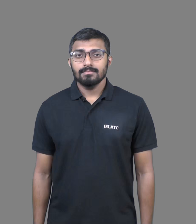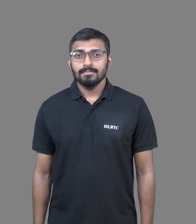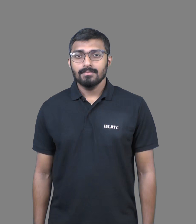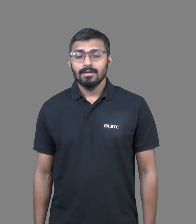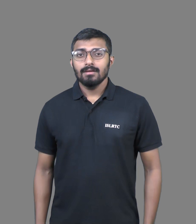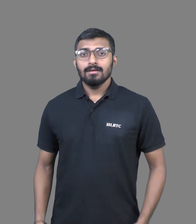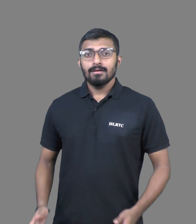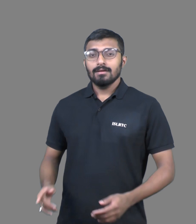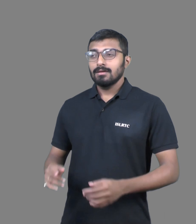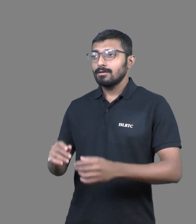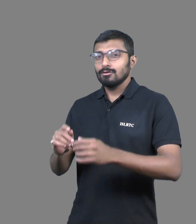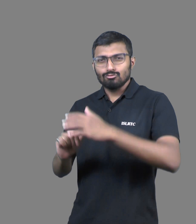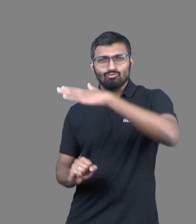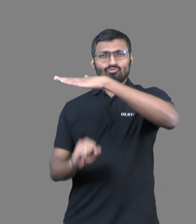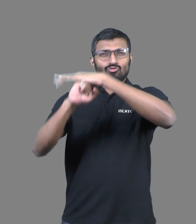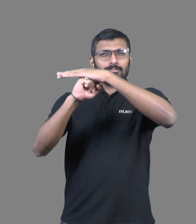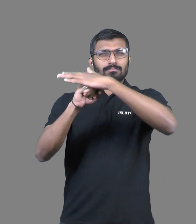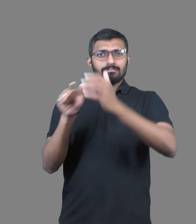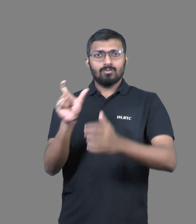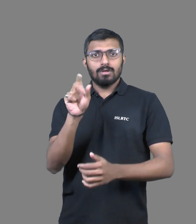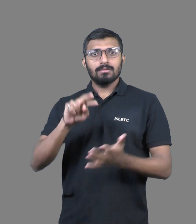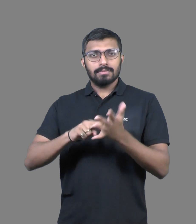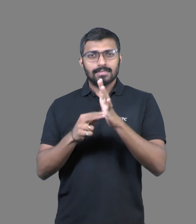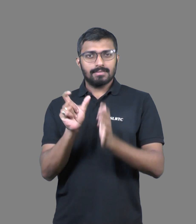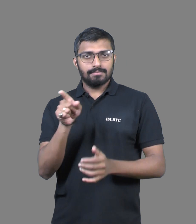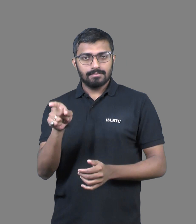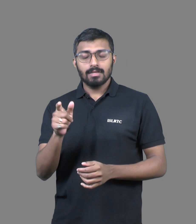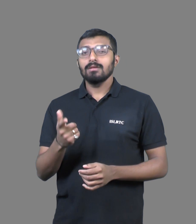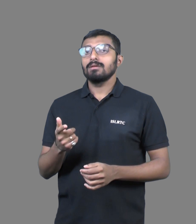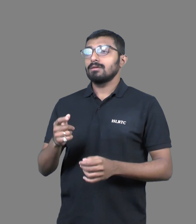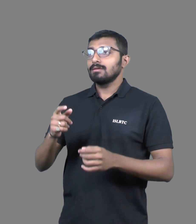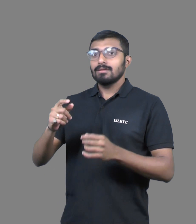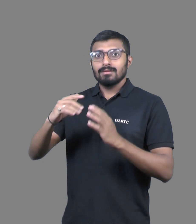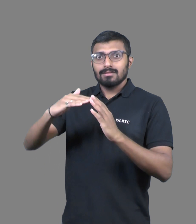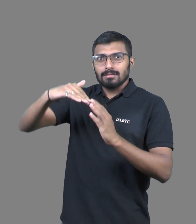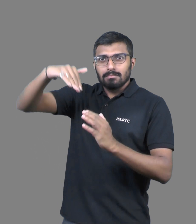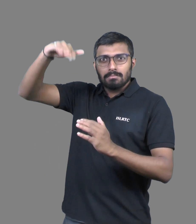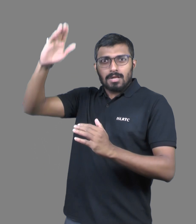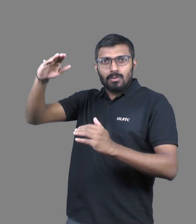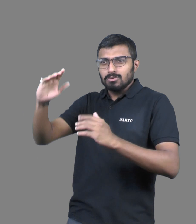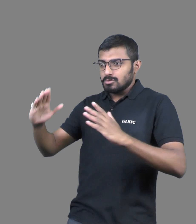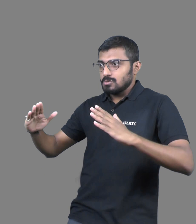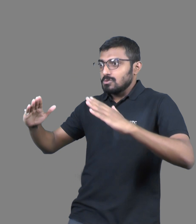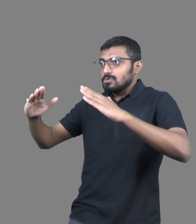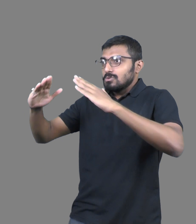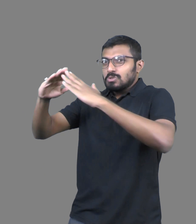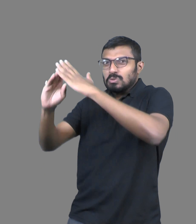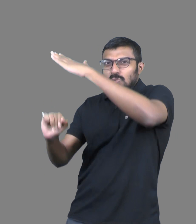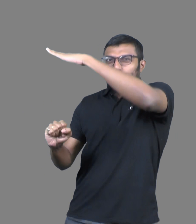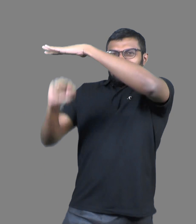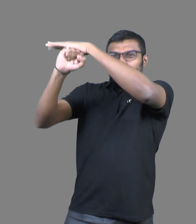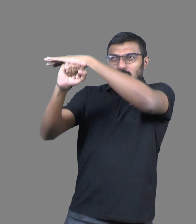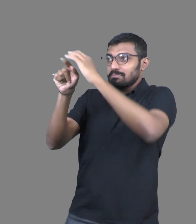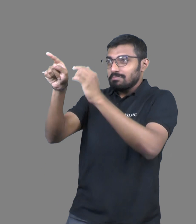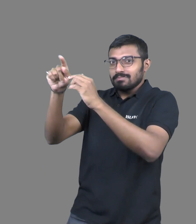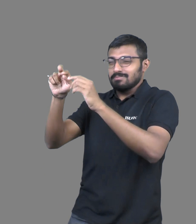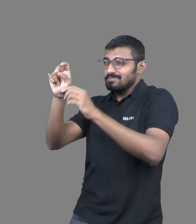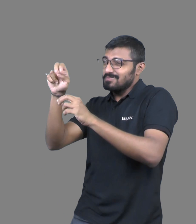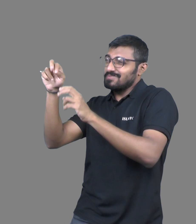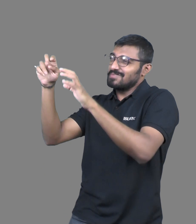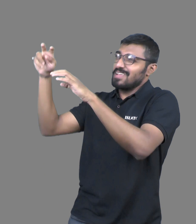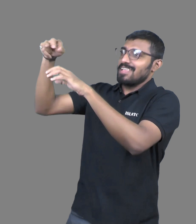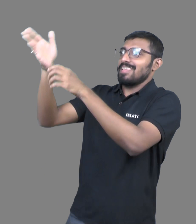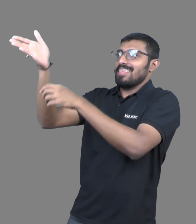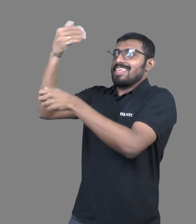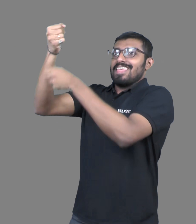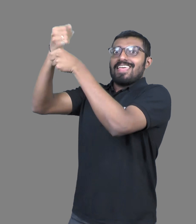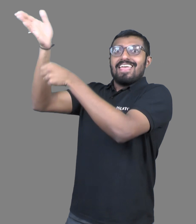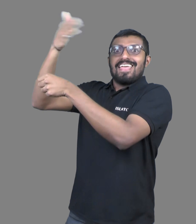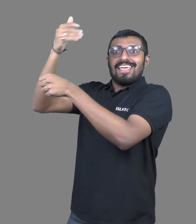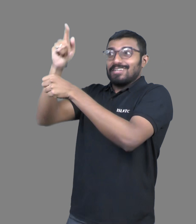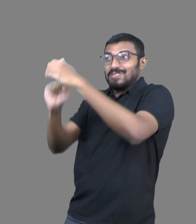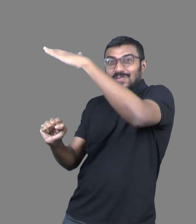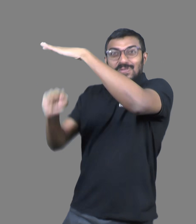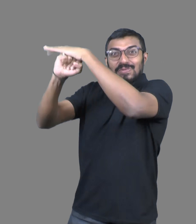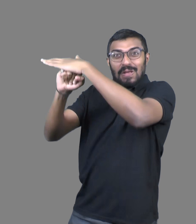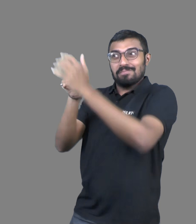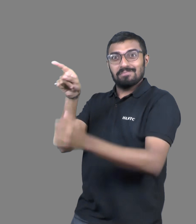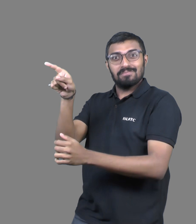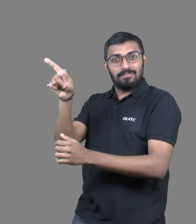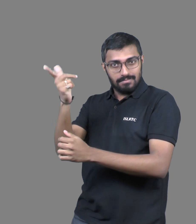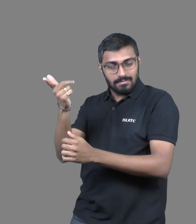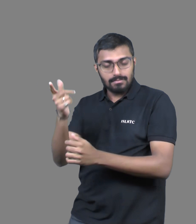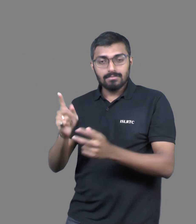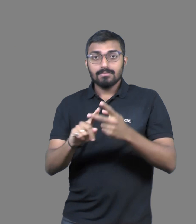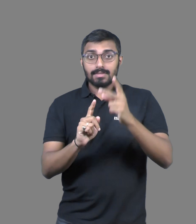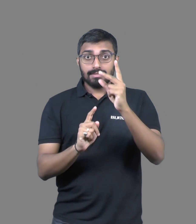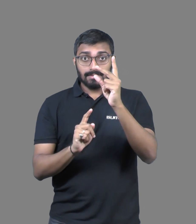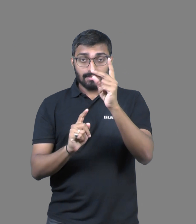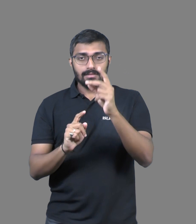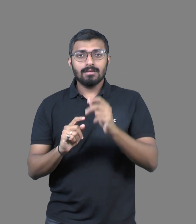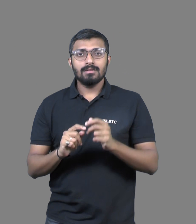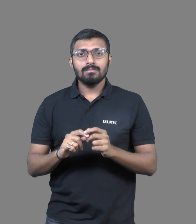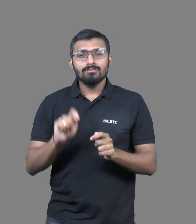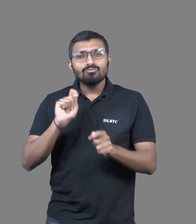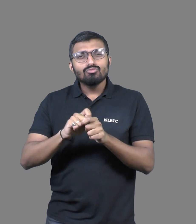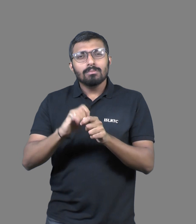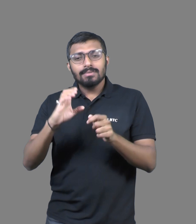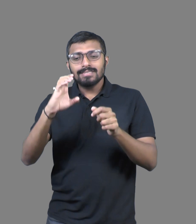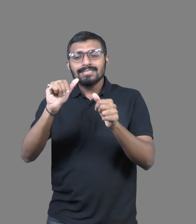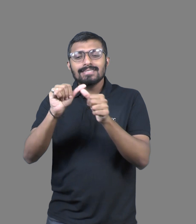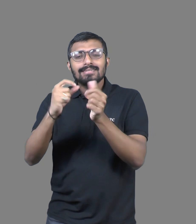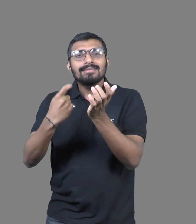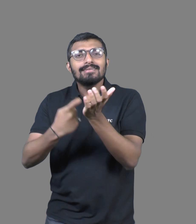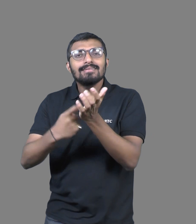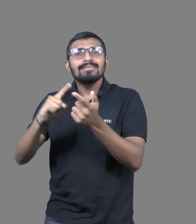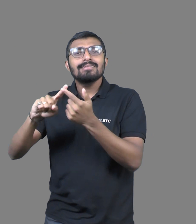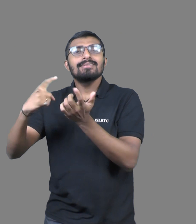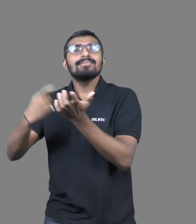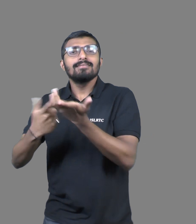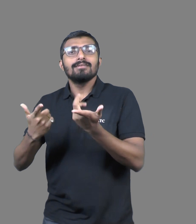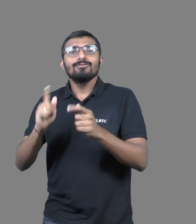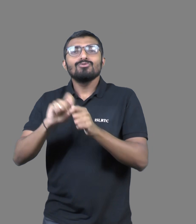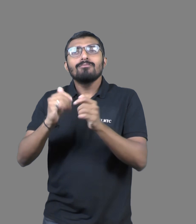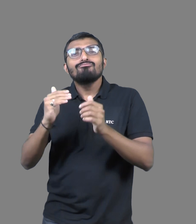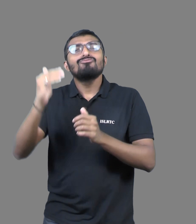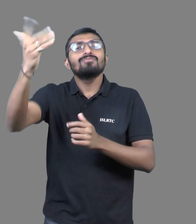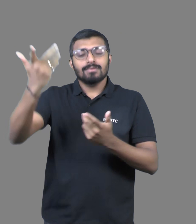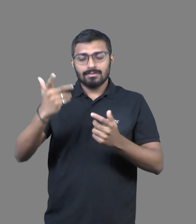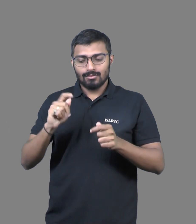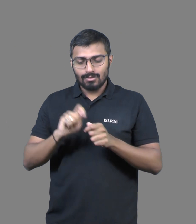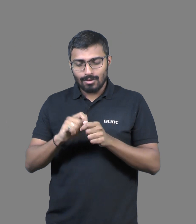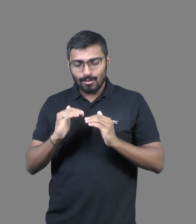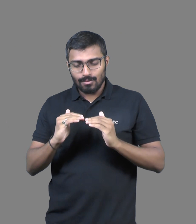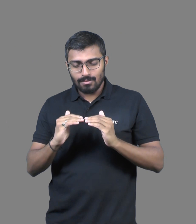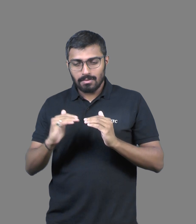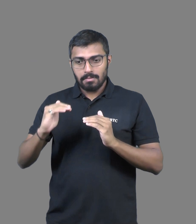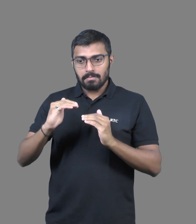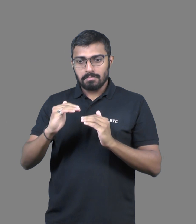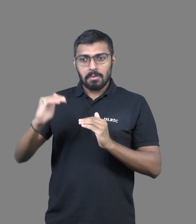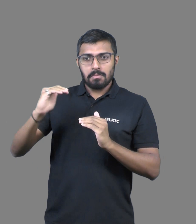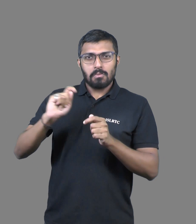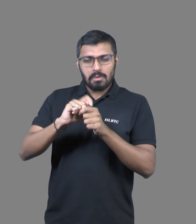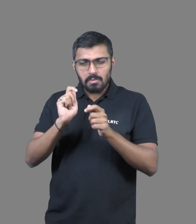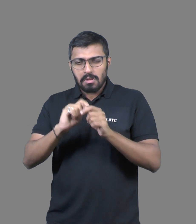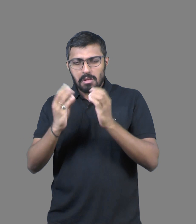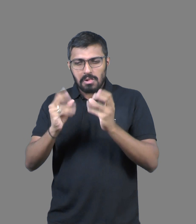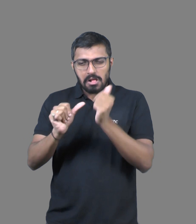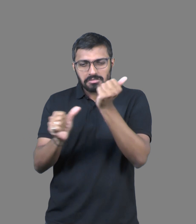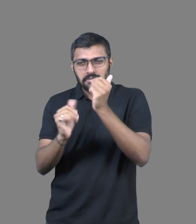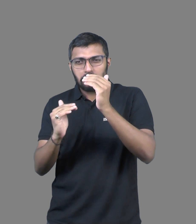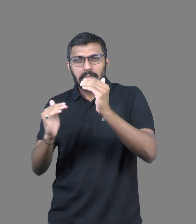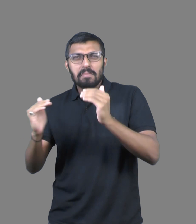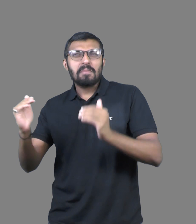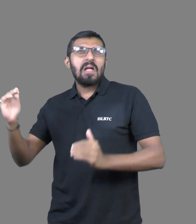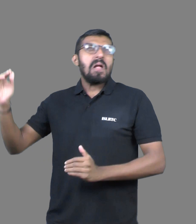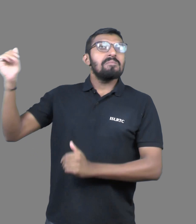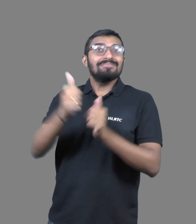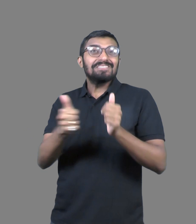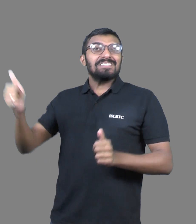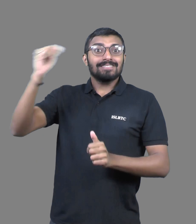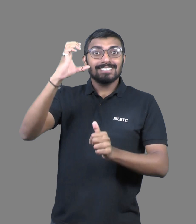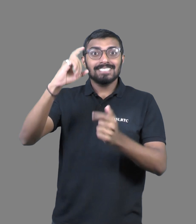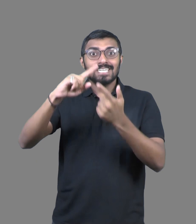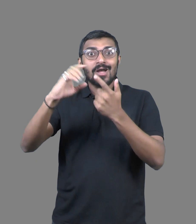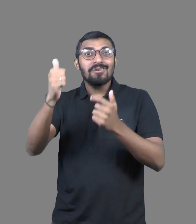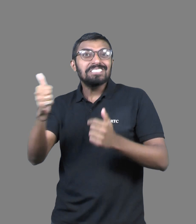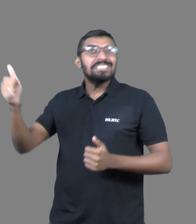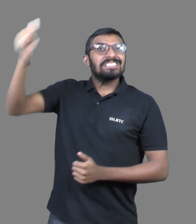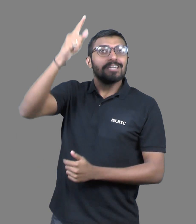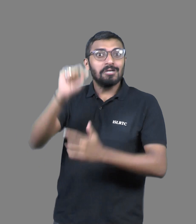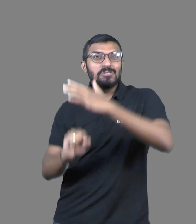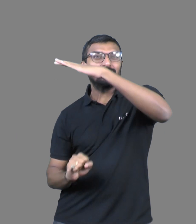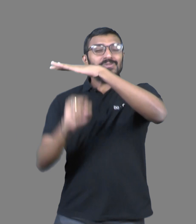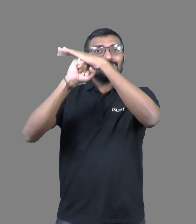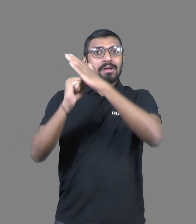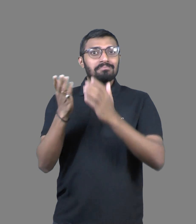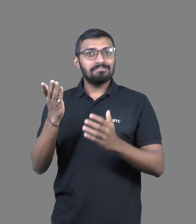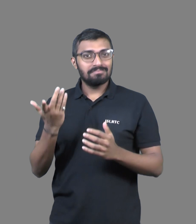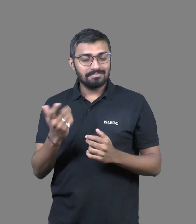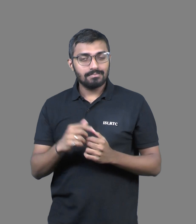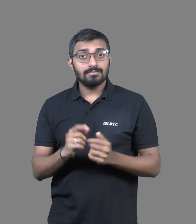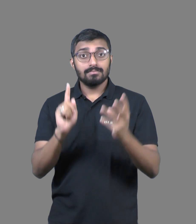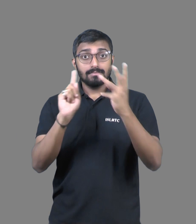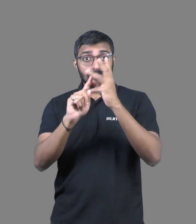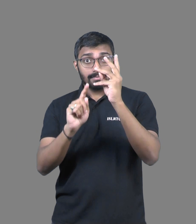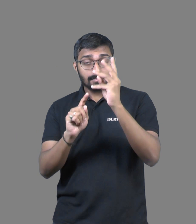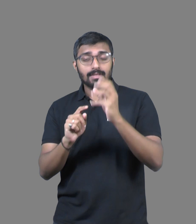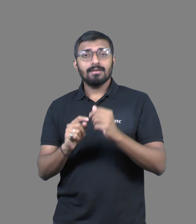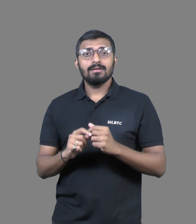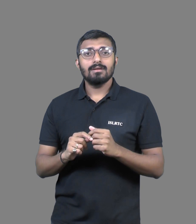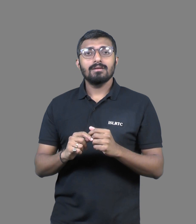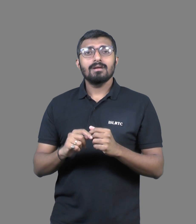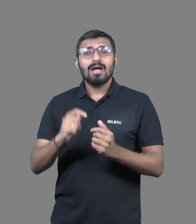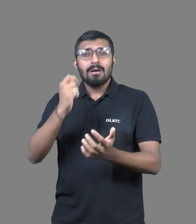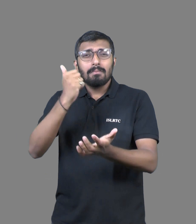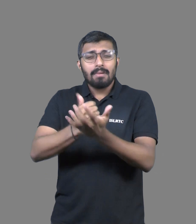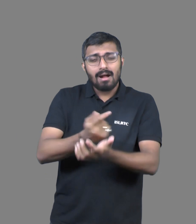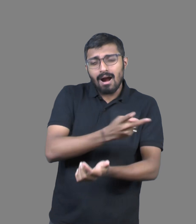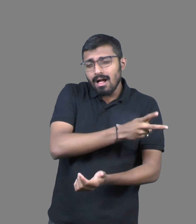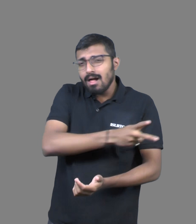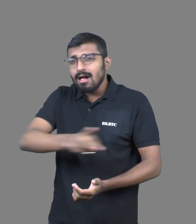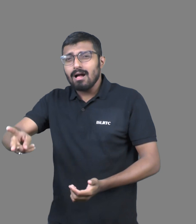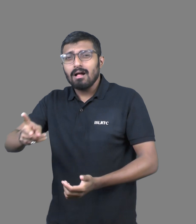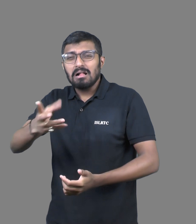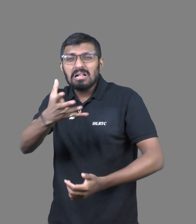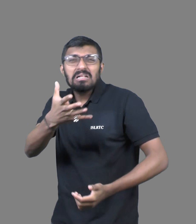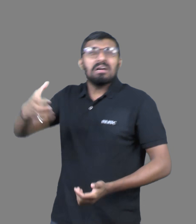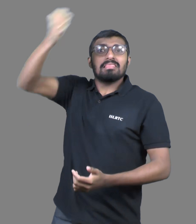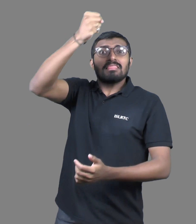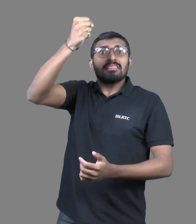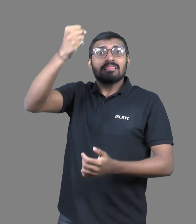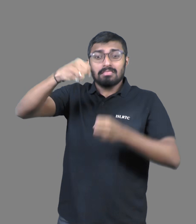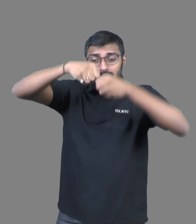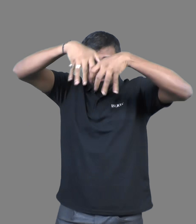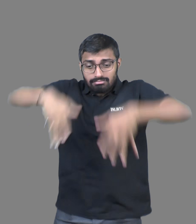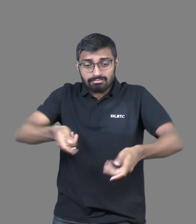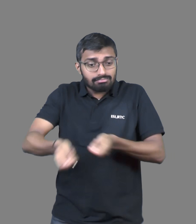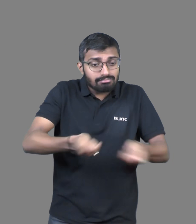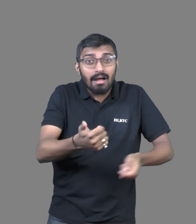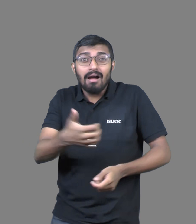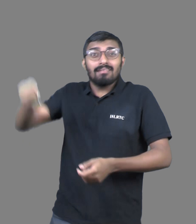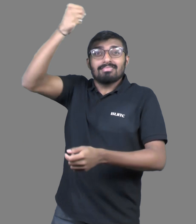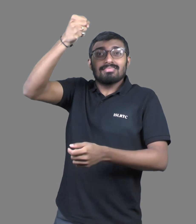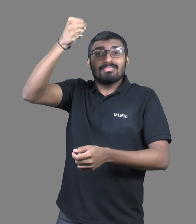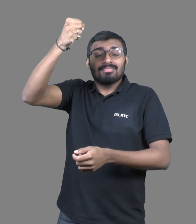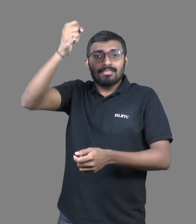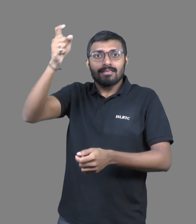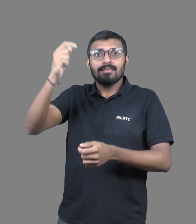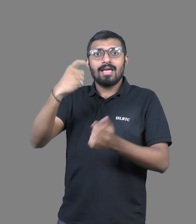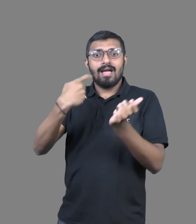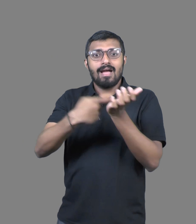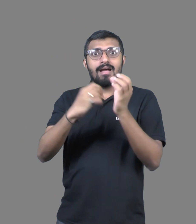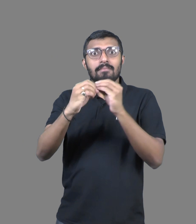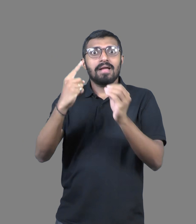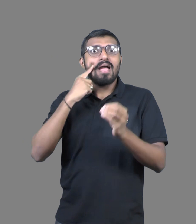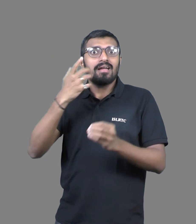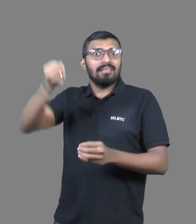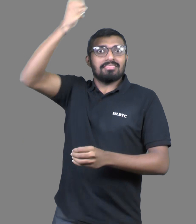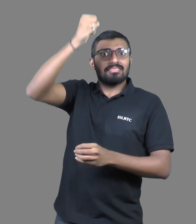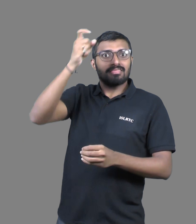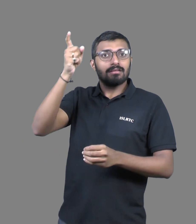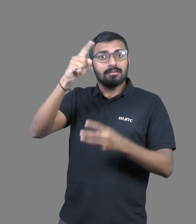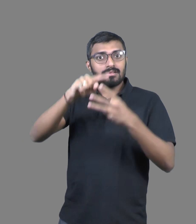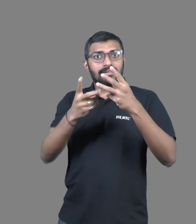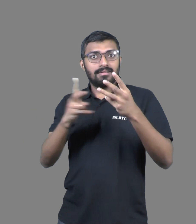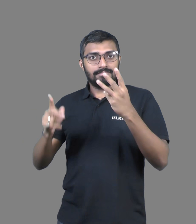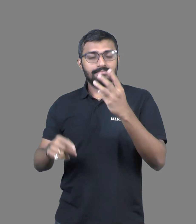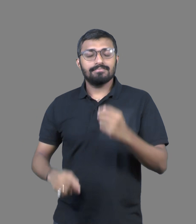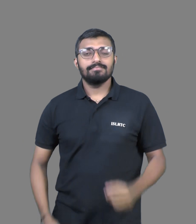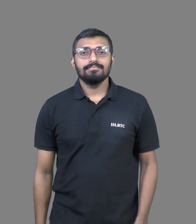Apex